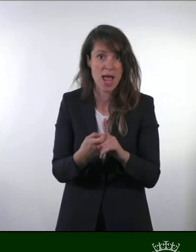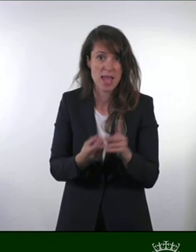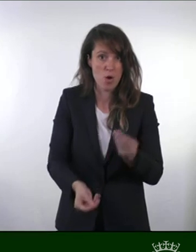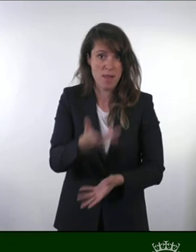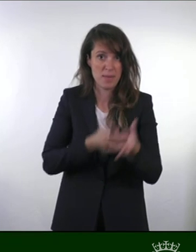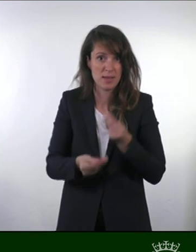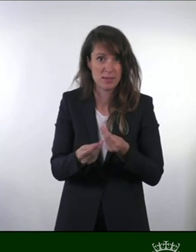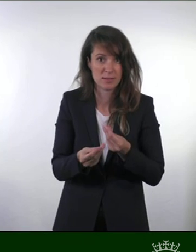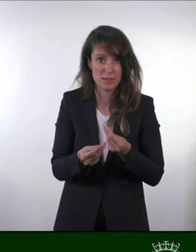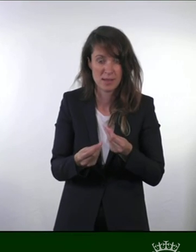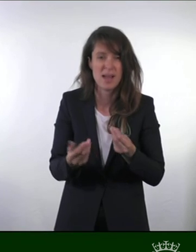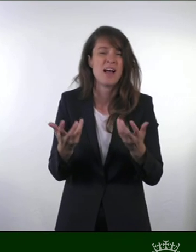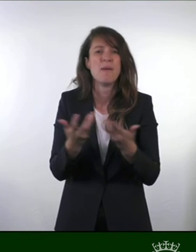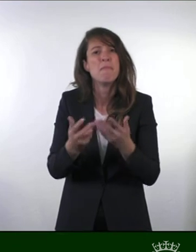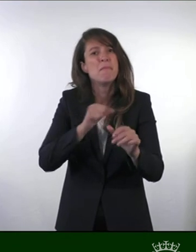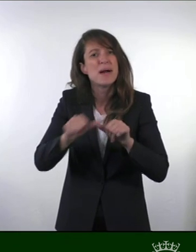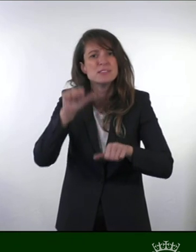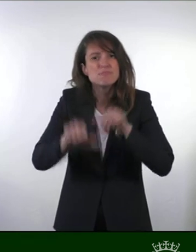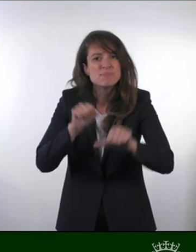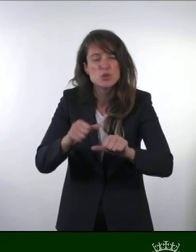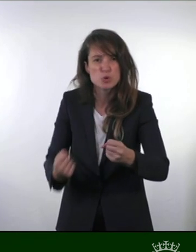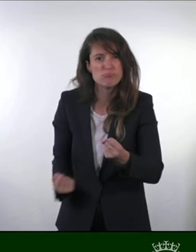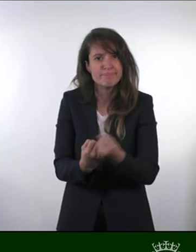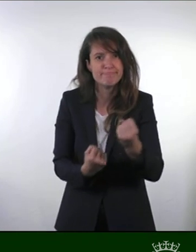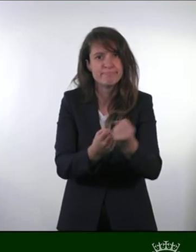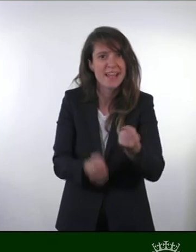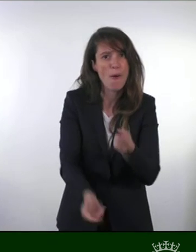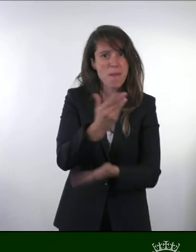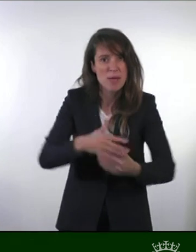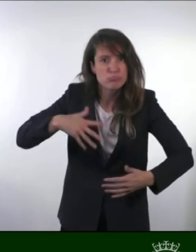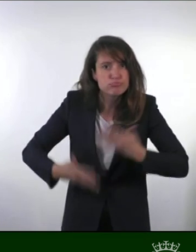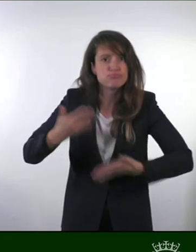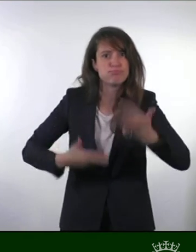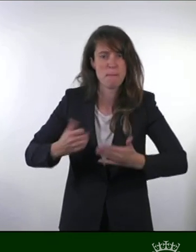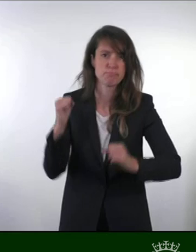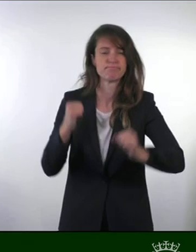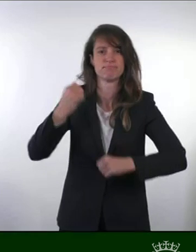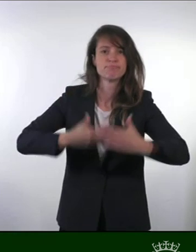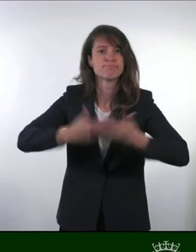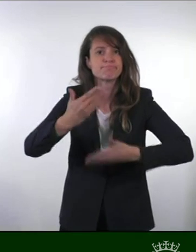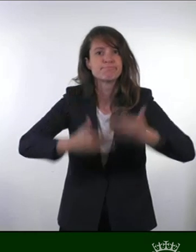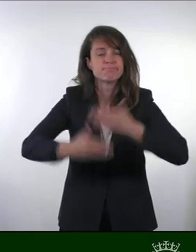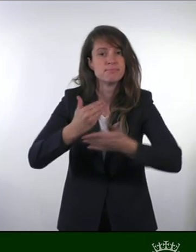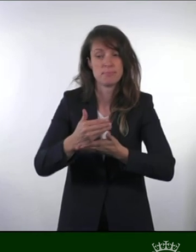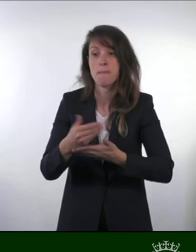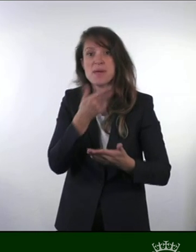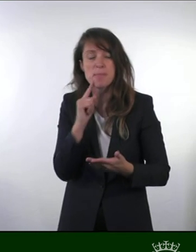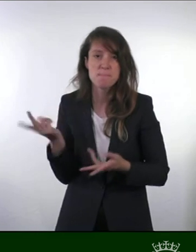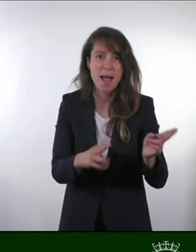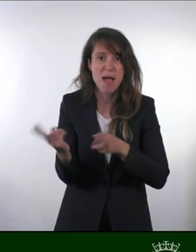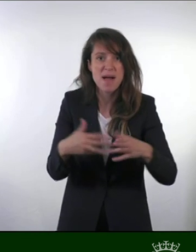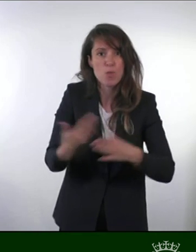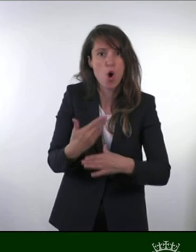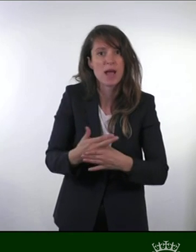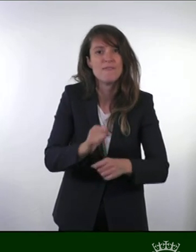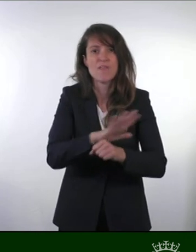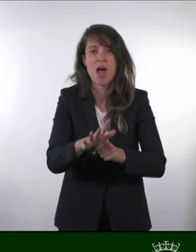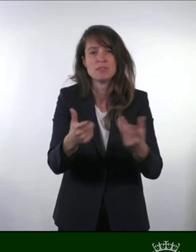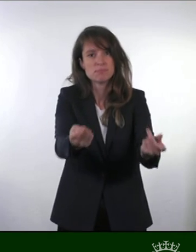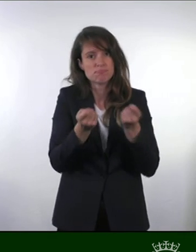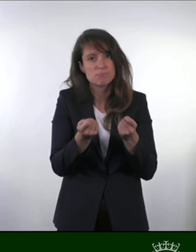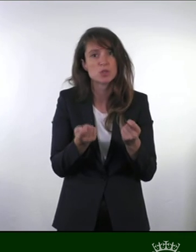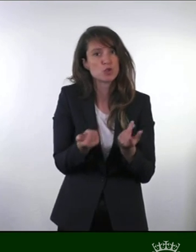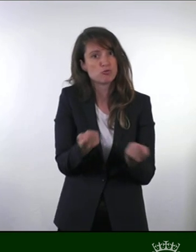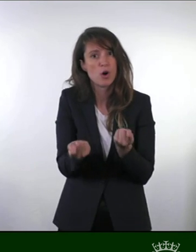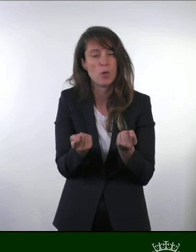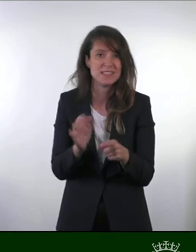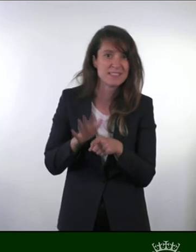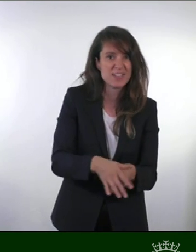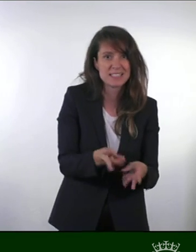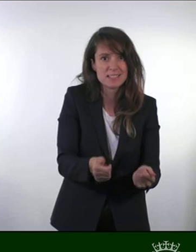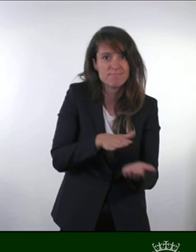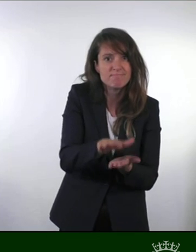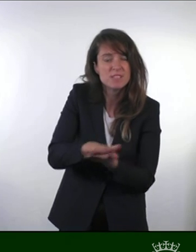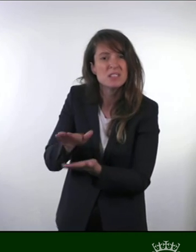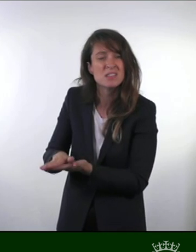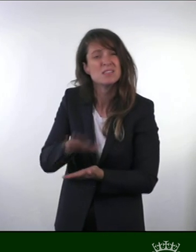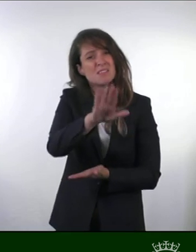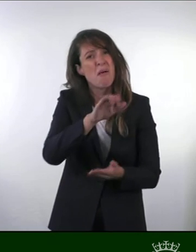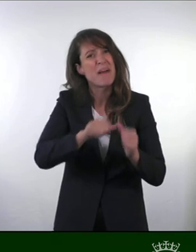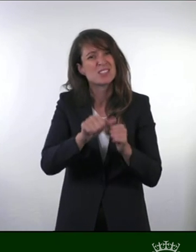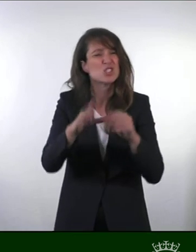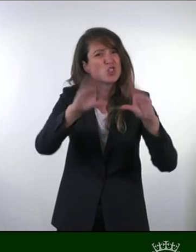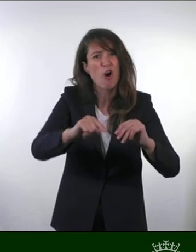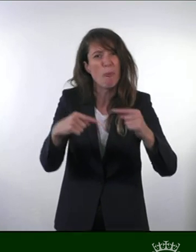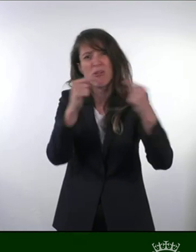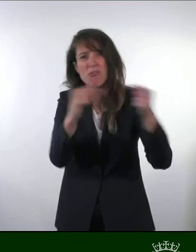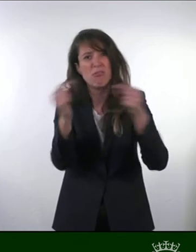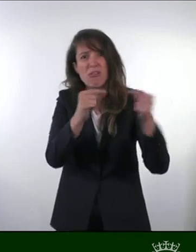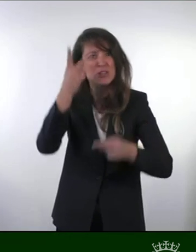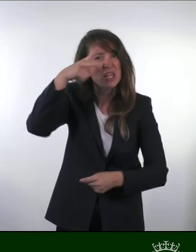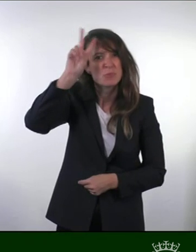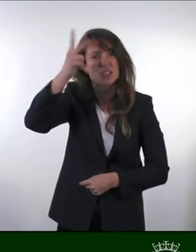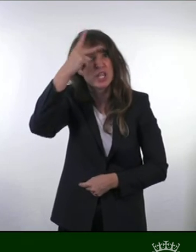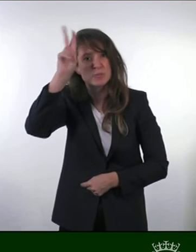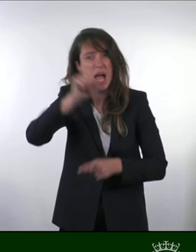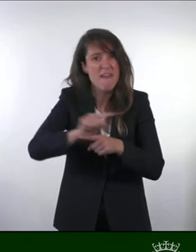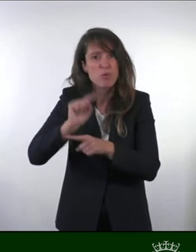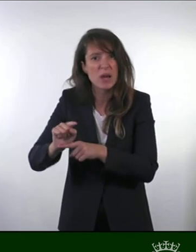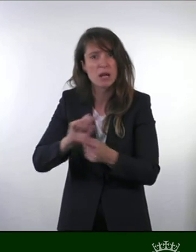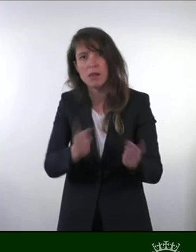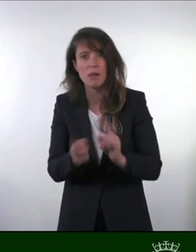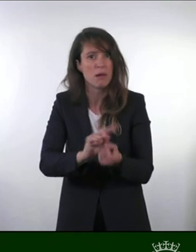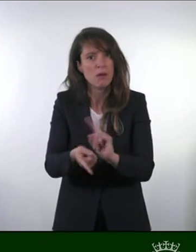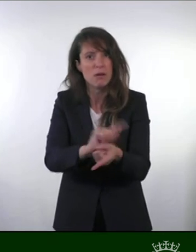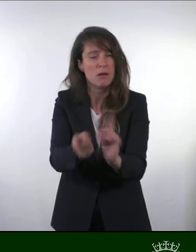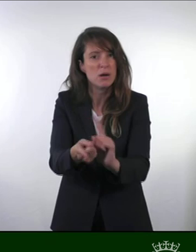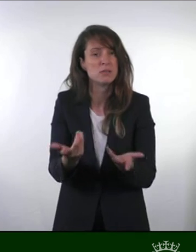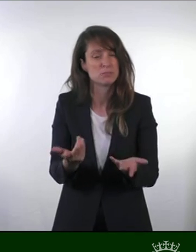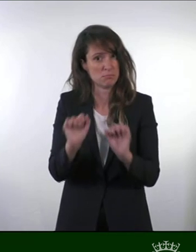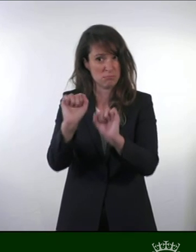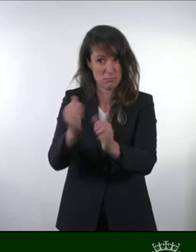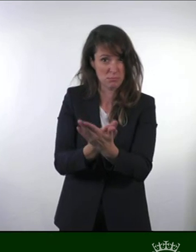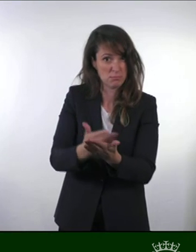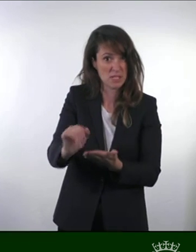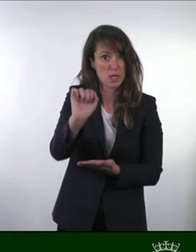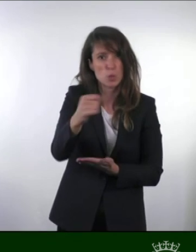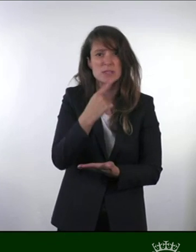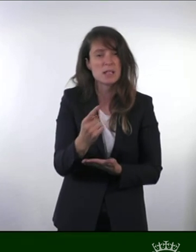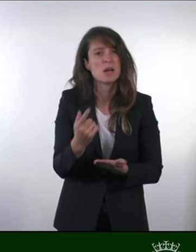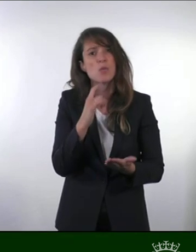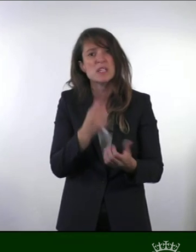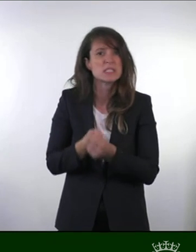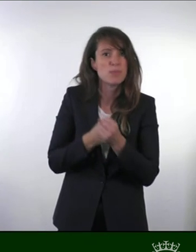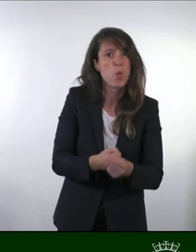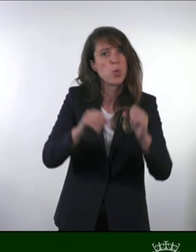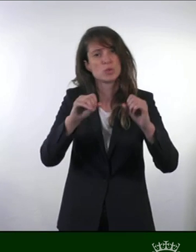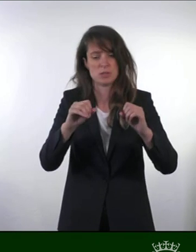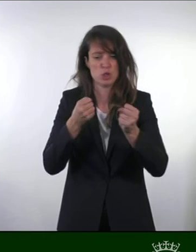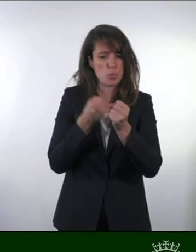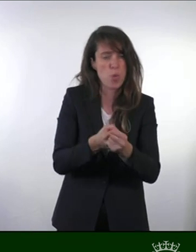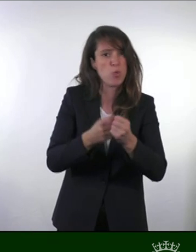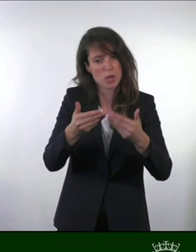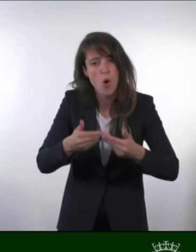The best single thing we can do is get our economy back to health by getting our people back into work and getting the virus defeated and under control, and the best thing that the Opposition could do is stop equivocating—doing one thing one week and one thing another week—and decide that they emphatically support ending the lockdown and emphatically